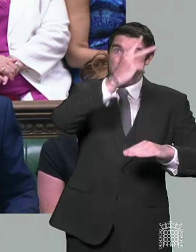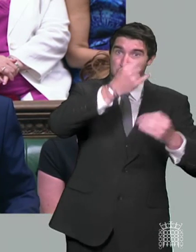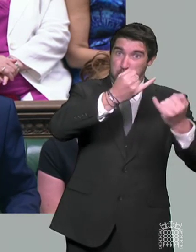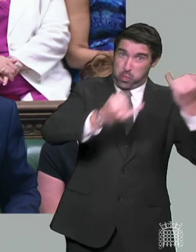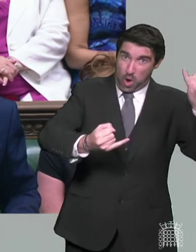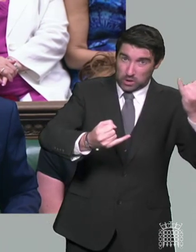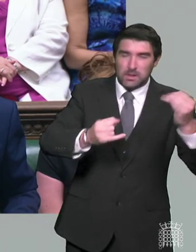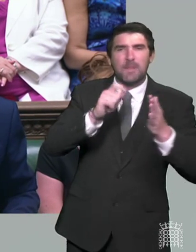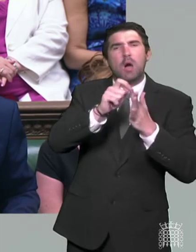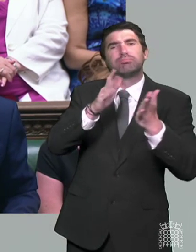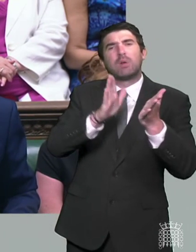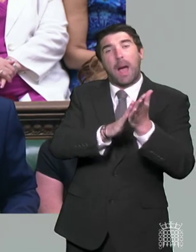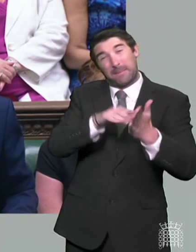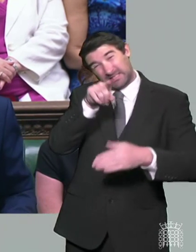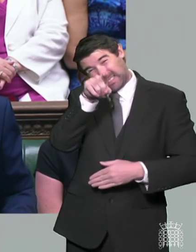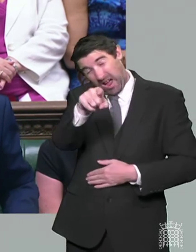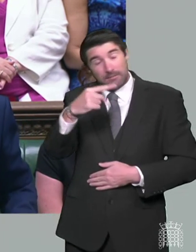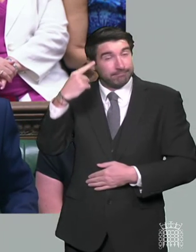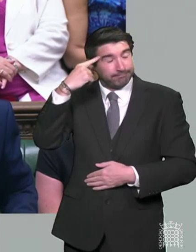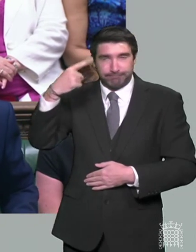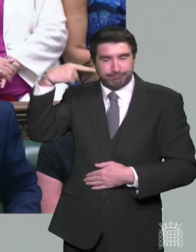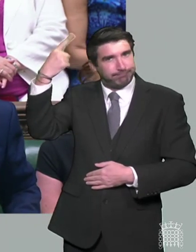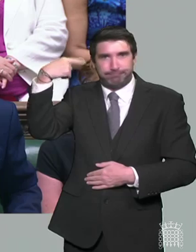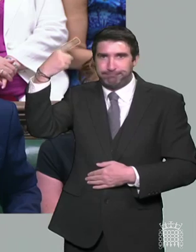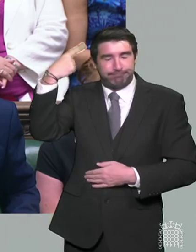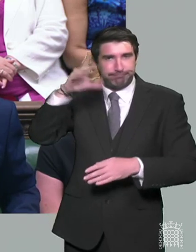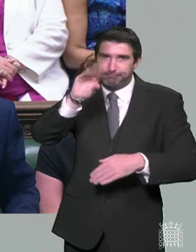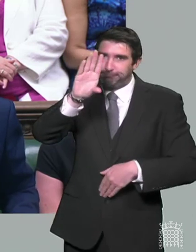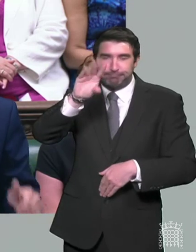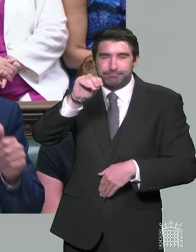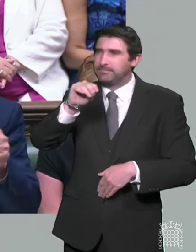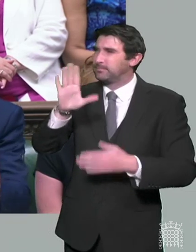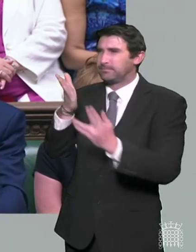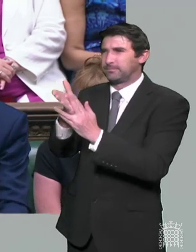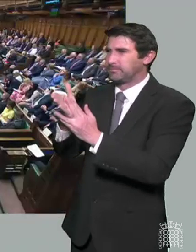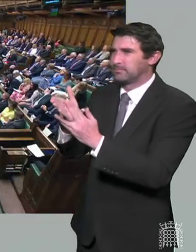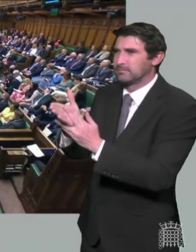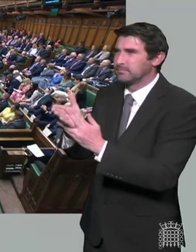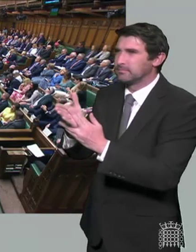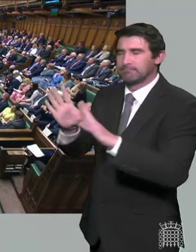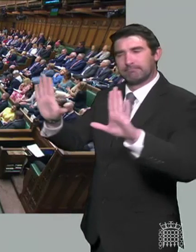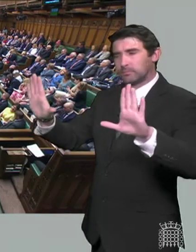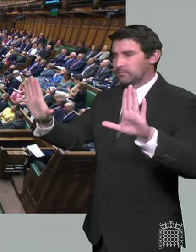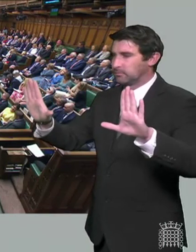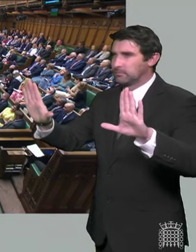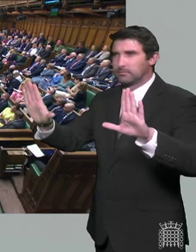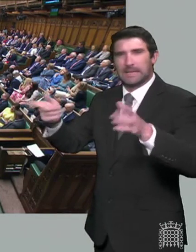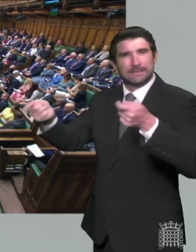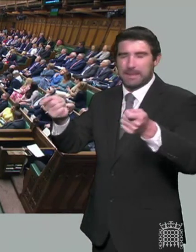A Prime Minister who sounds totally deluded, totally failing on the economy, failing to tackle—